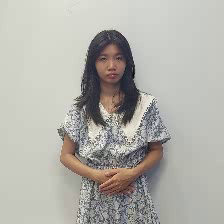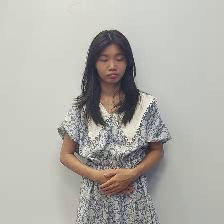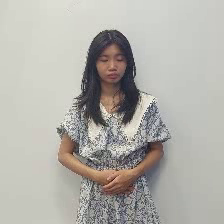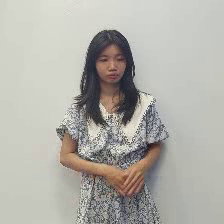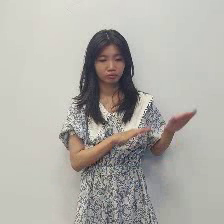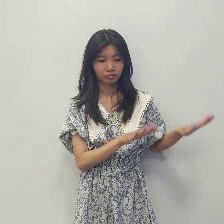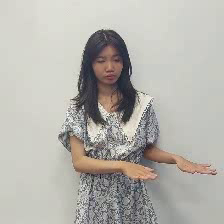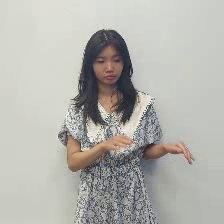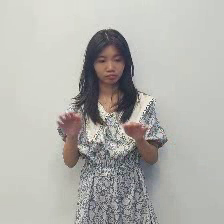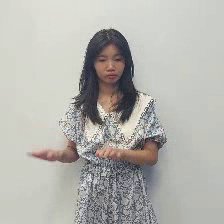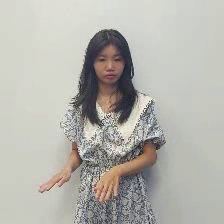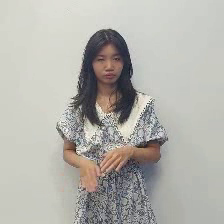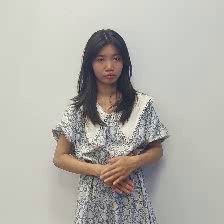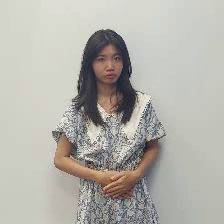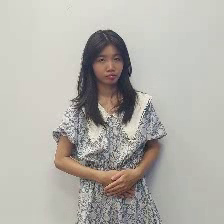Chậm lại